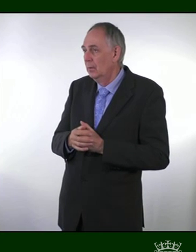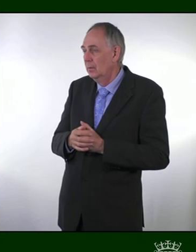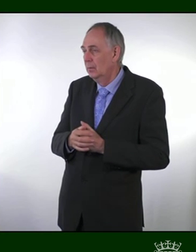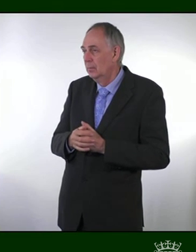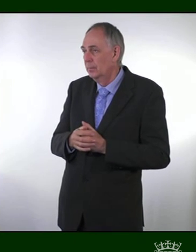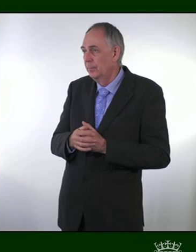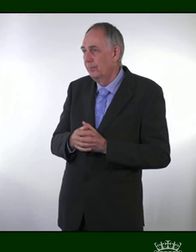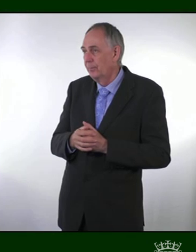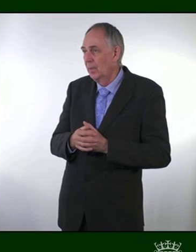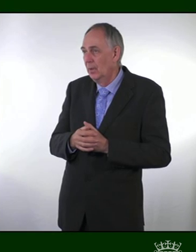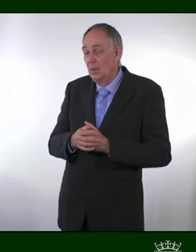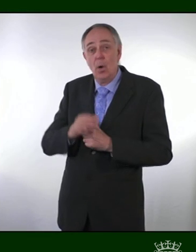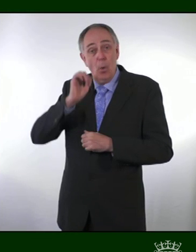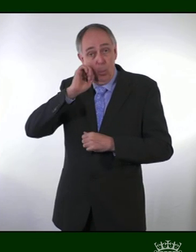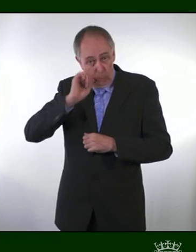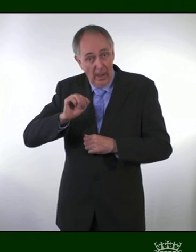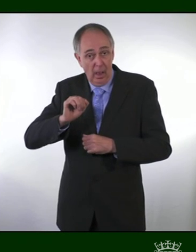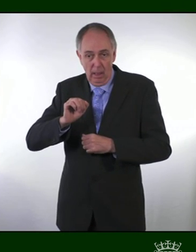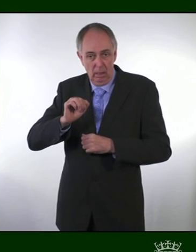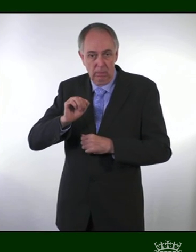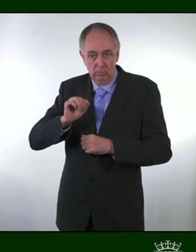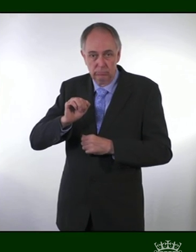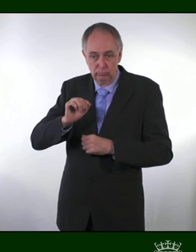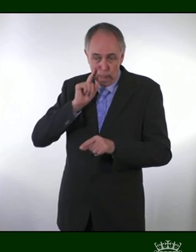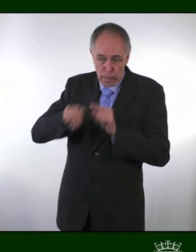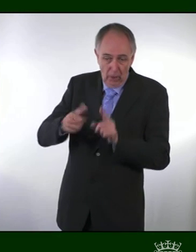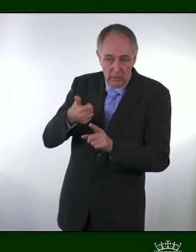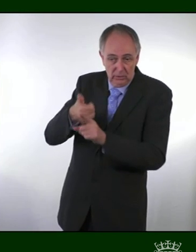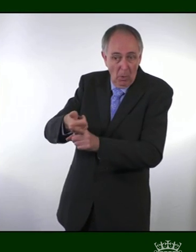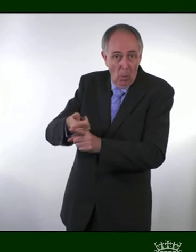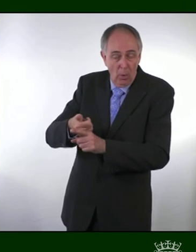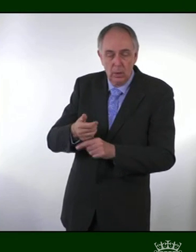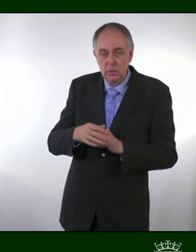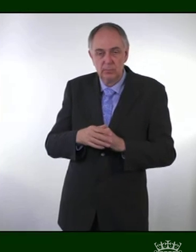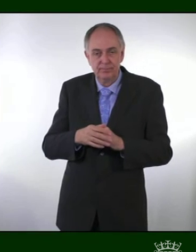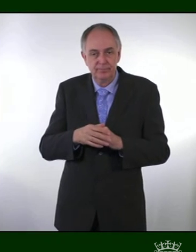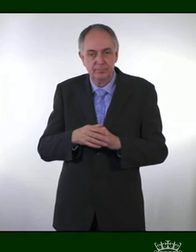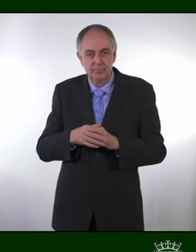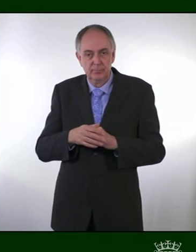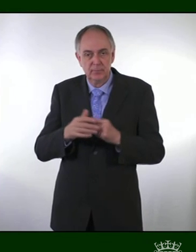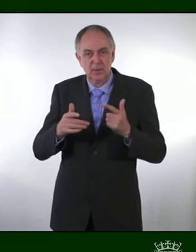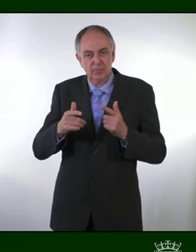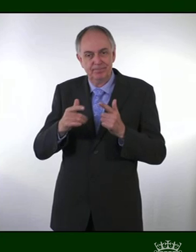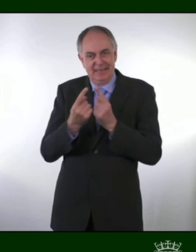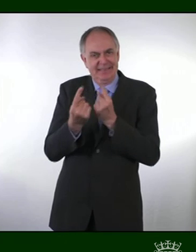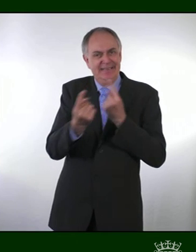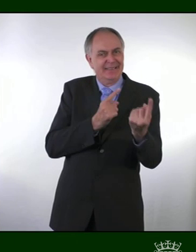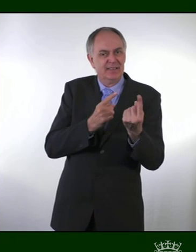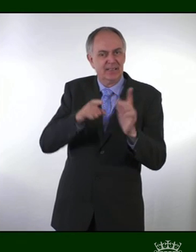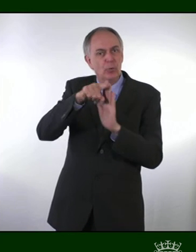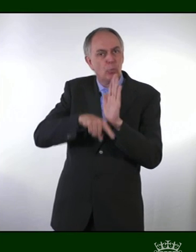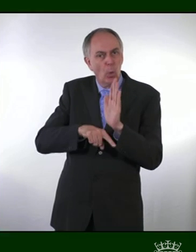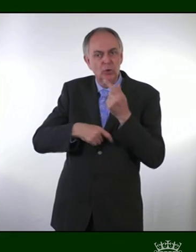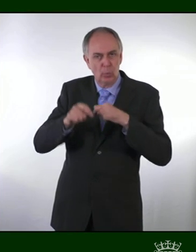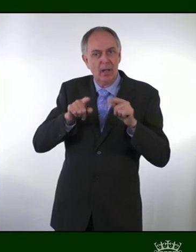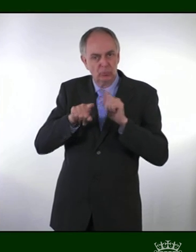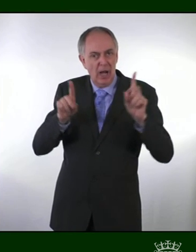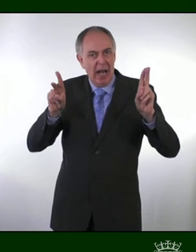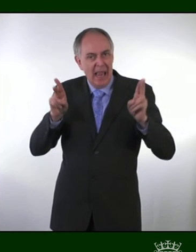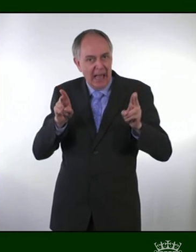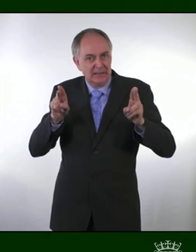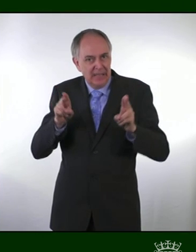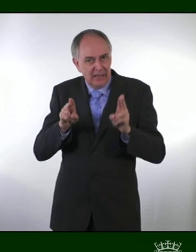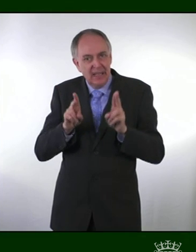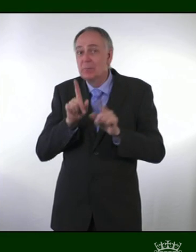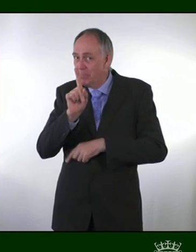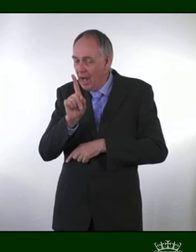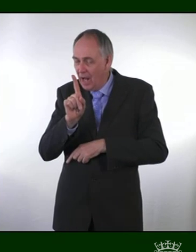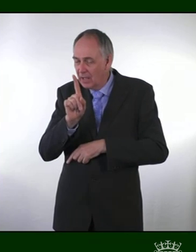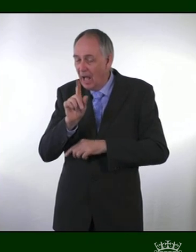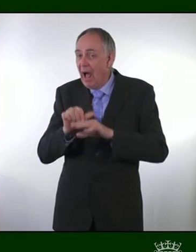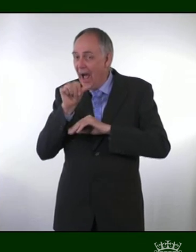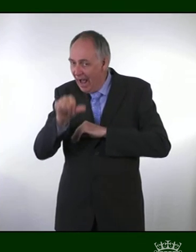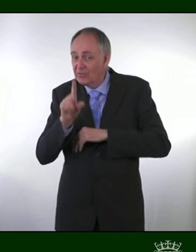We will do what we can to flex the social distancing rules, but only as we make progress in driving the incidence of the virus down.